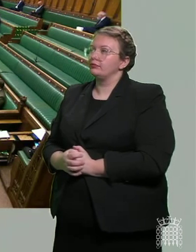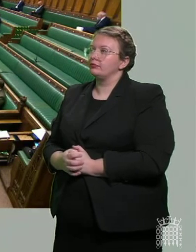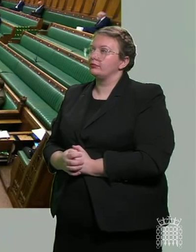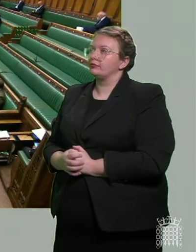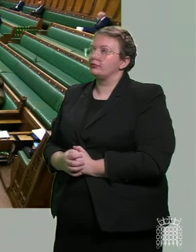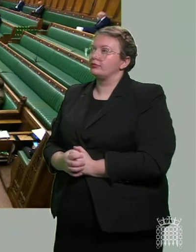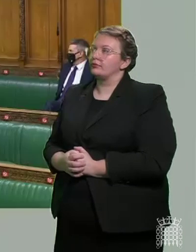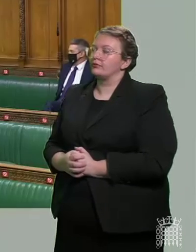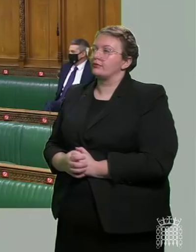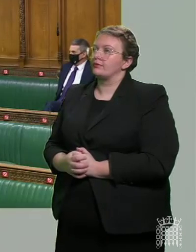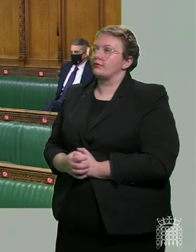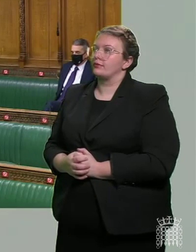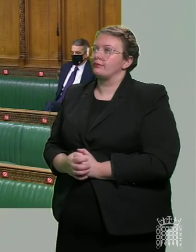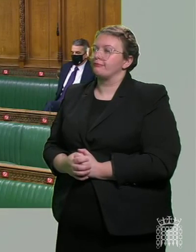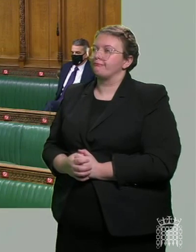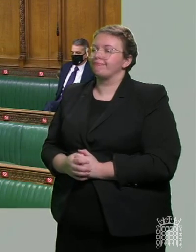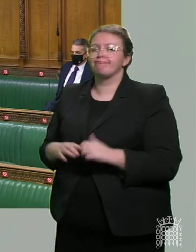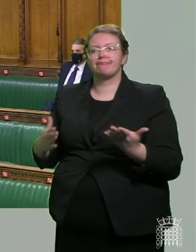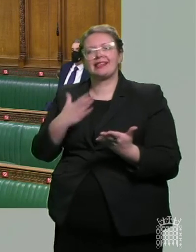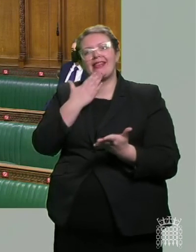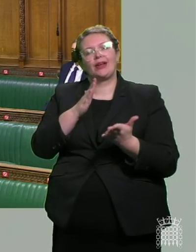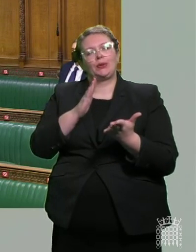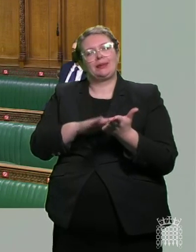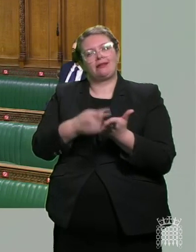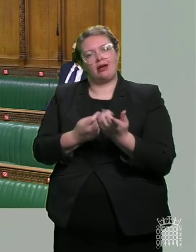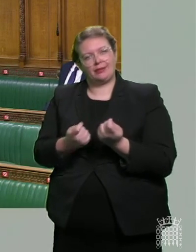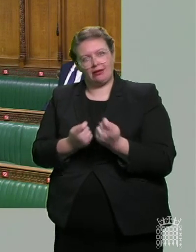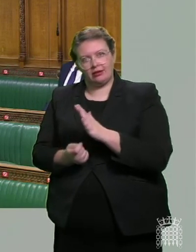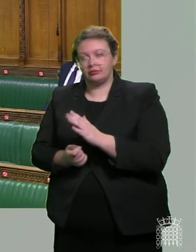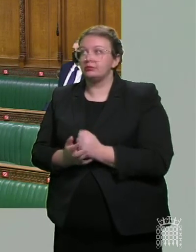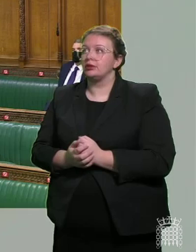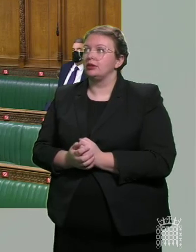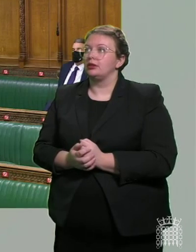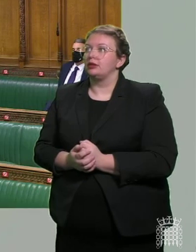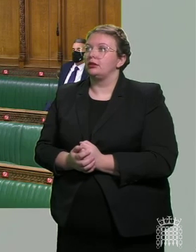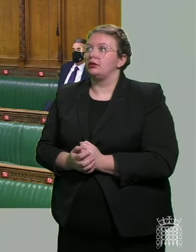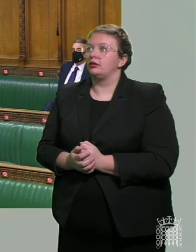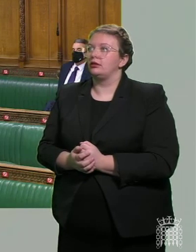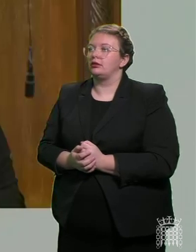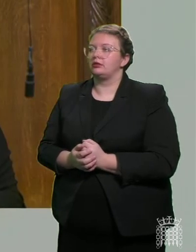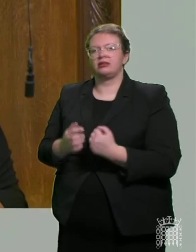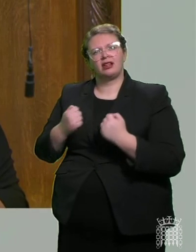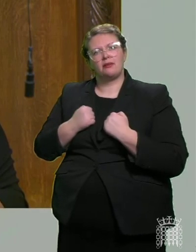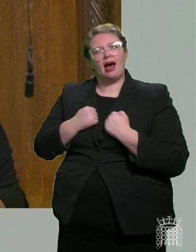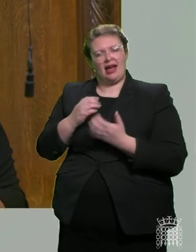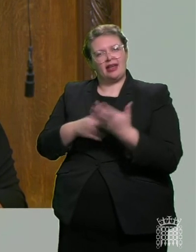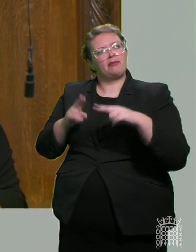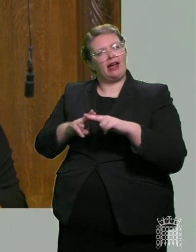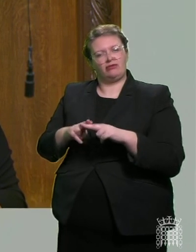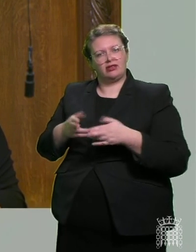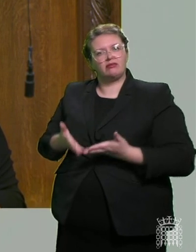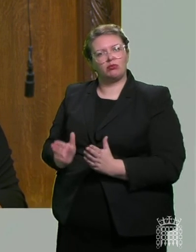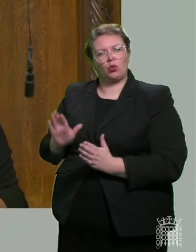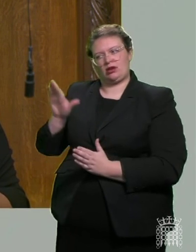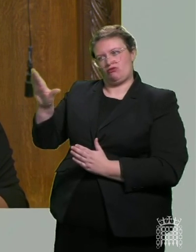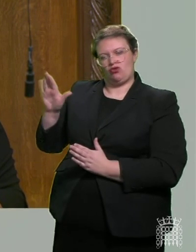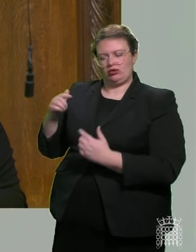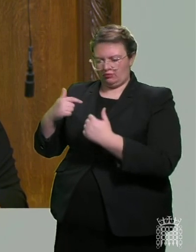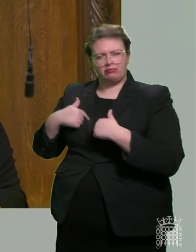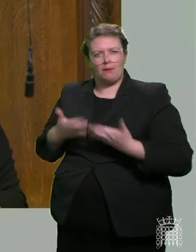The Prime Minister was not born in this country, and my parents were not born in this country; I was, but we are all British.